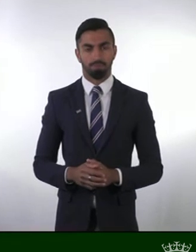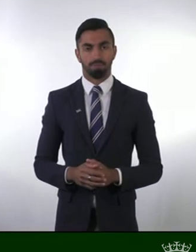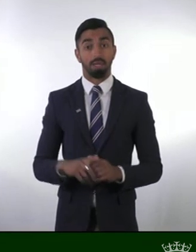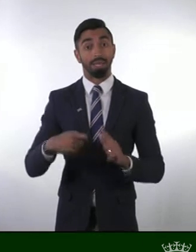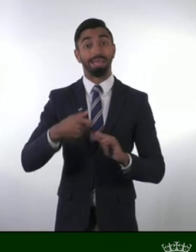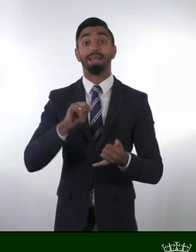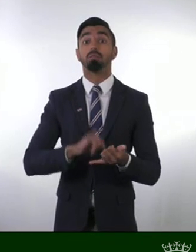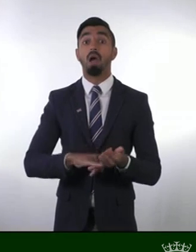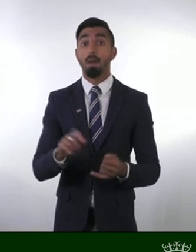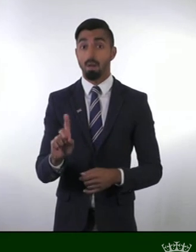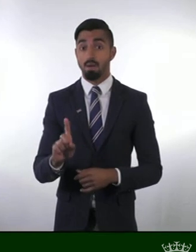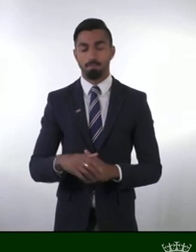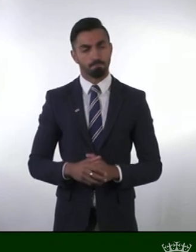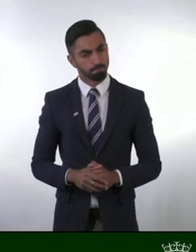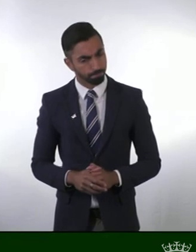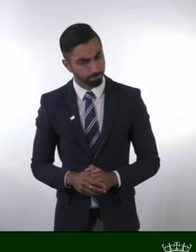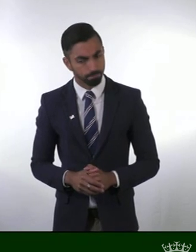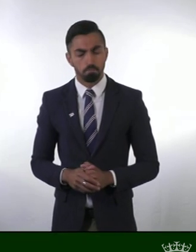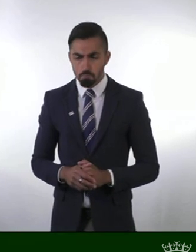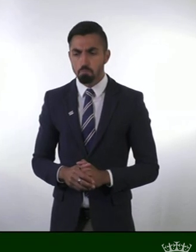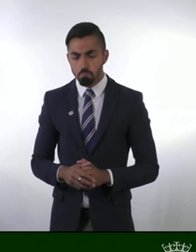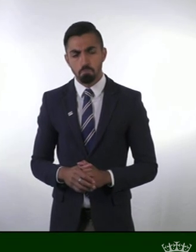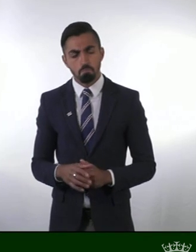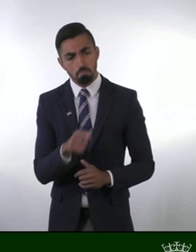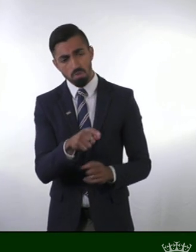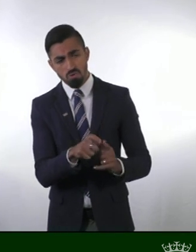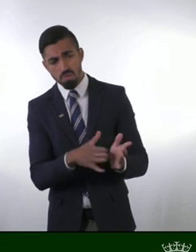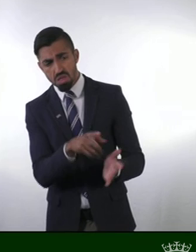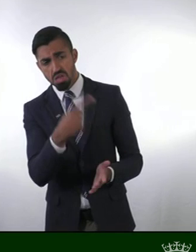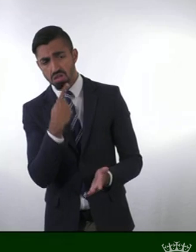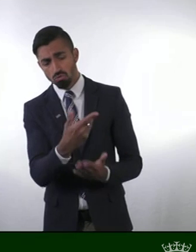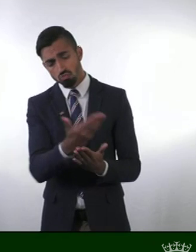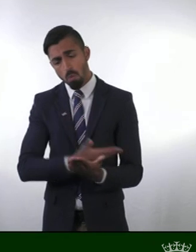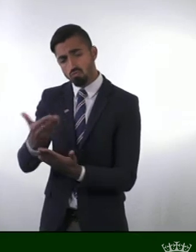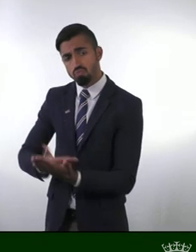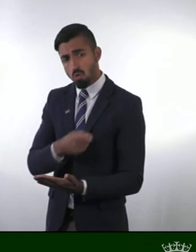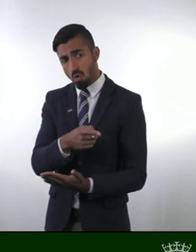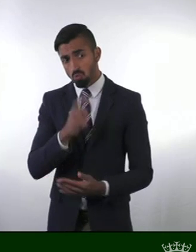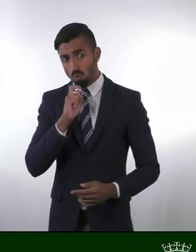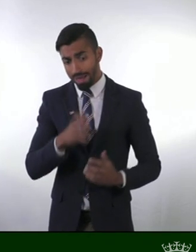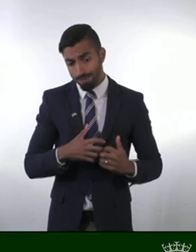I welcome what the Prime Minister says about implementing the reports, and obviously we will hold him to it.